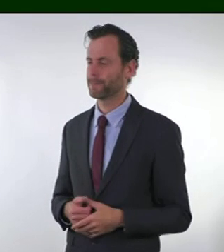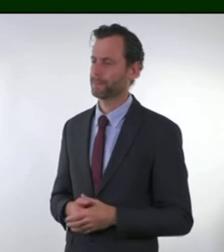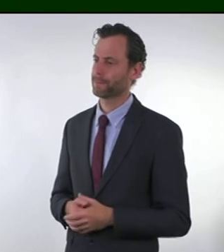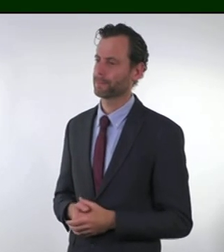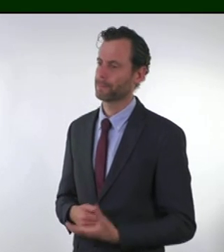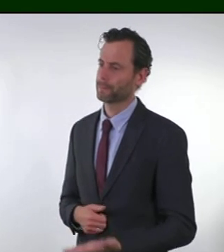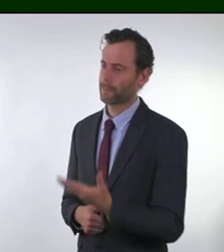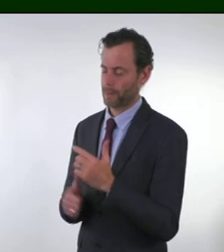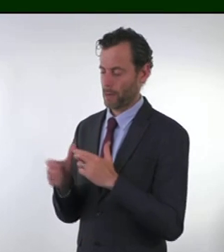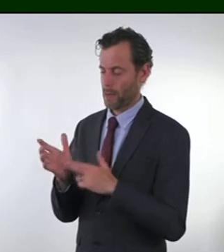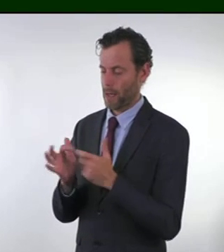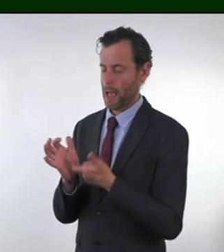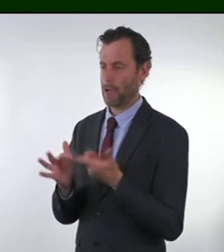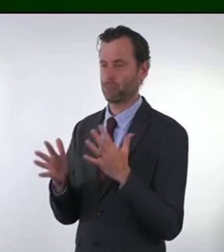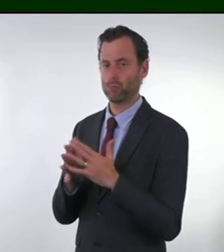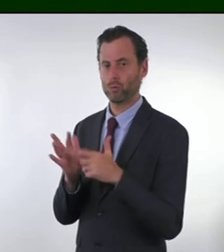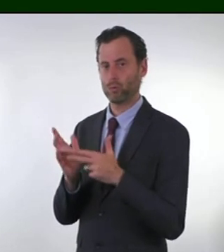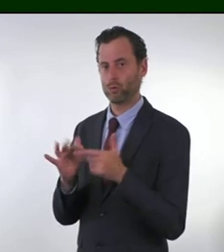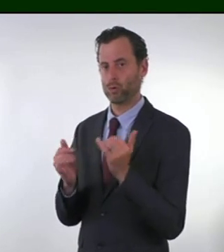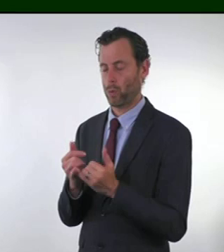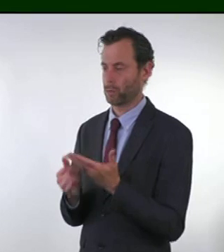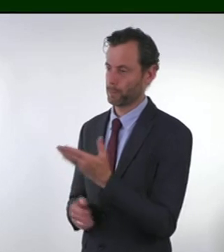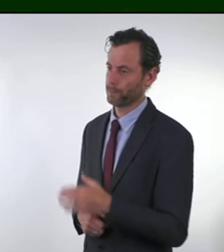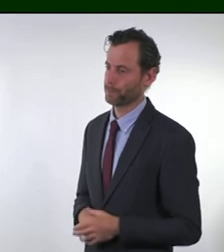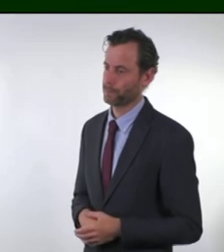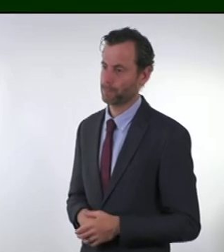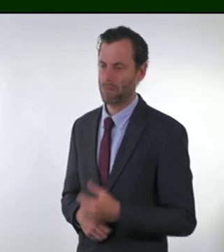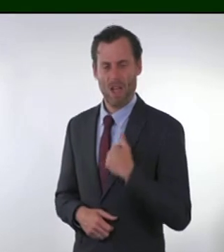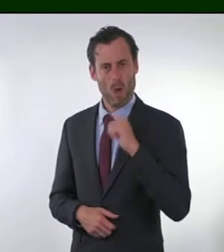I congratulate my right honourable Friend on his statement.